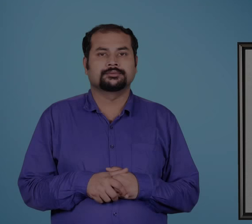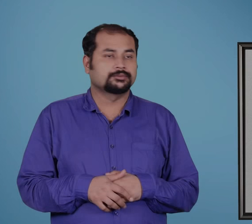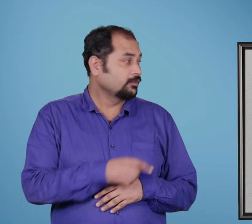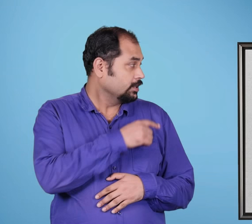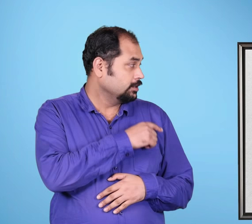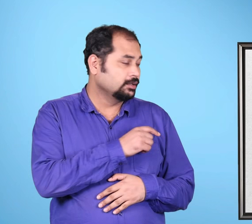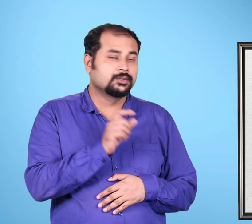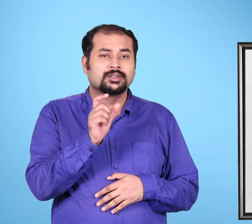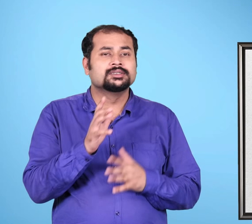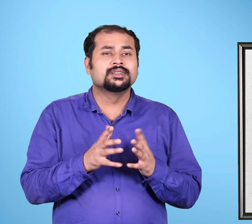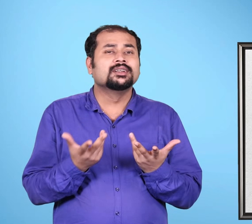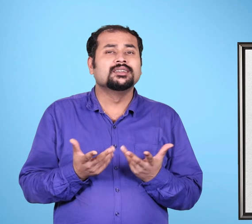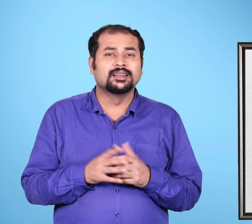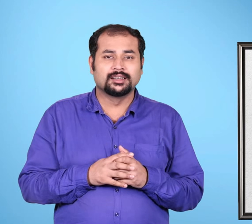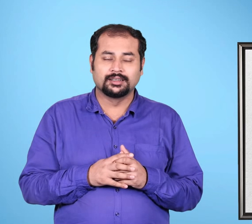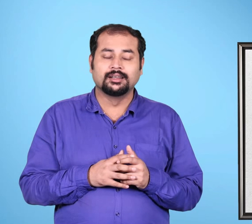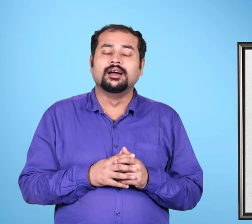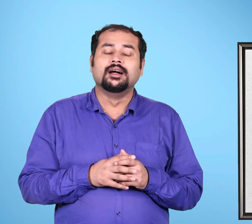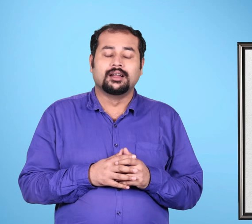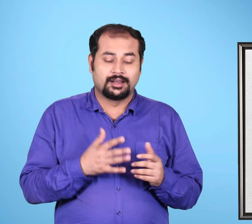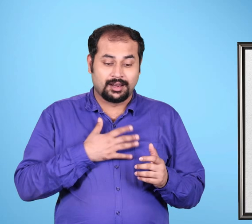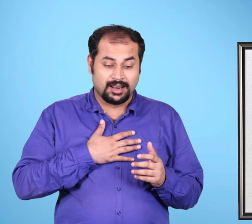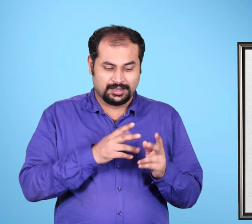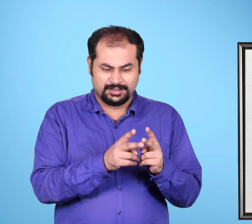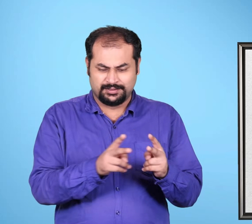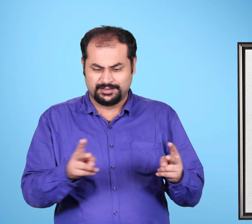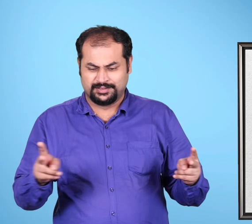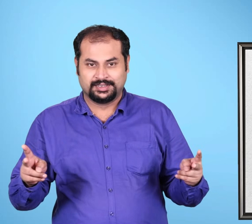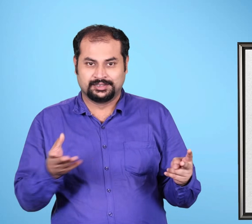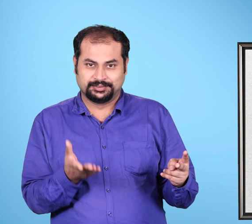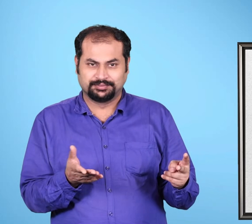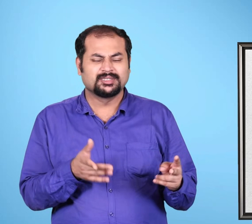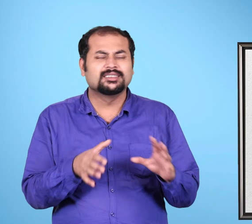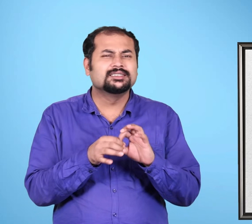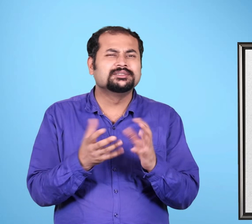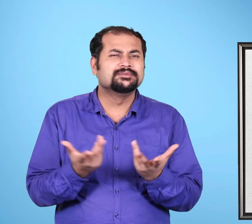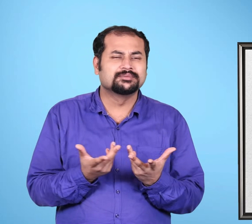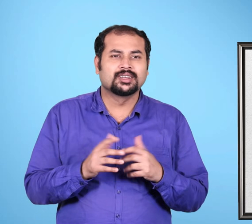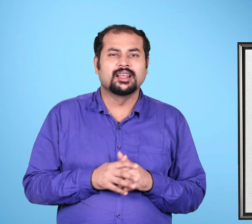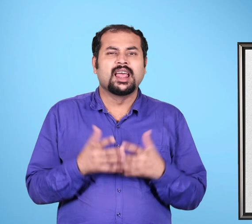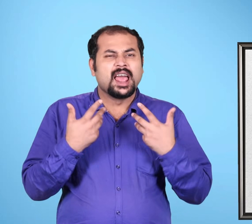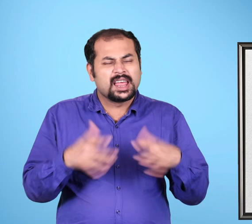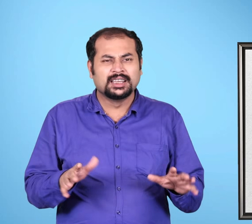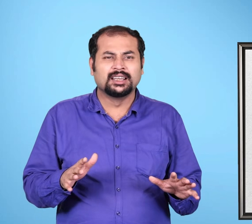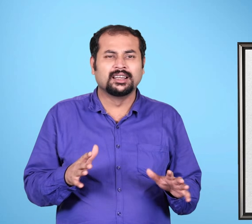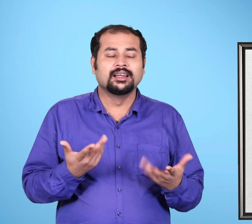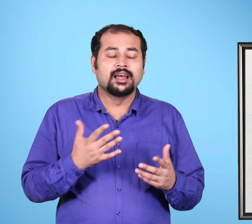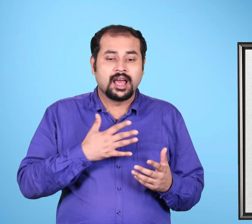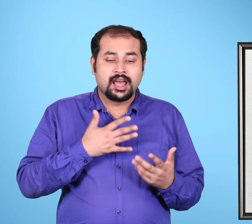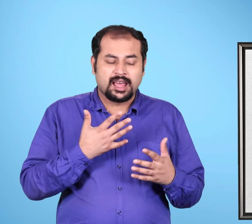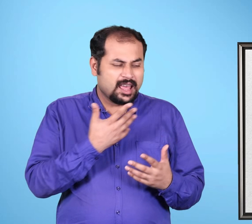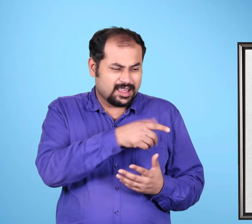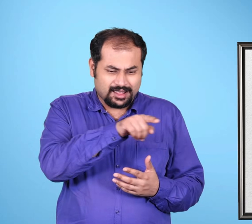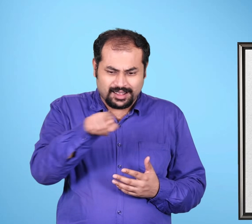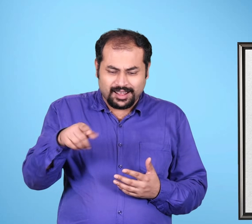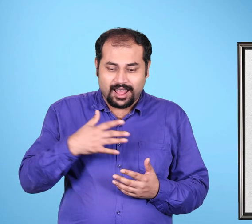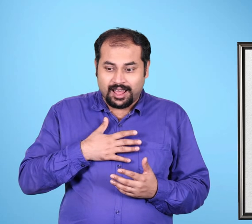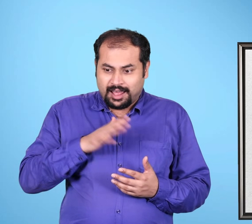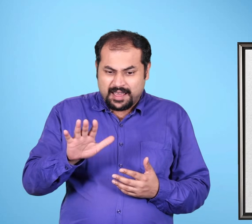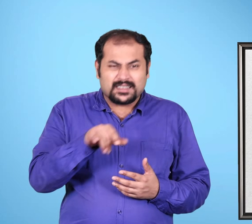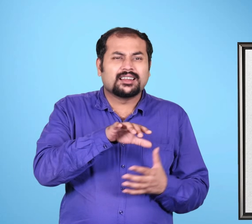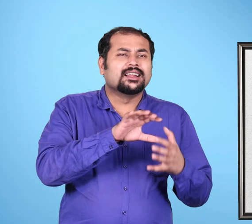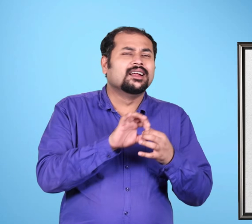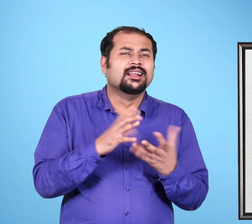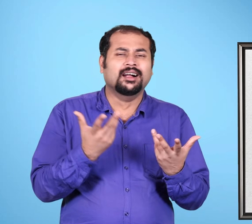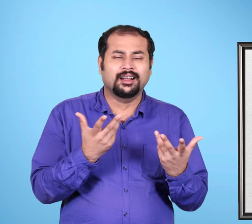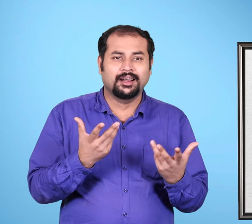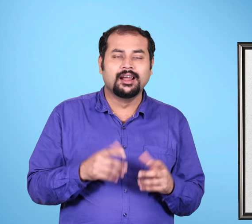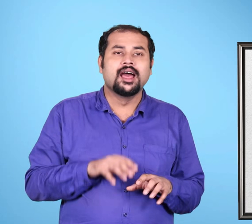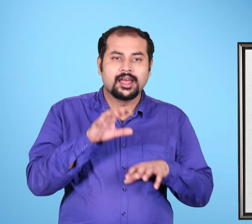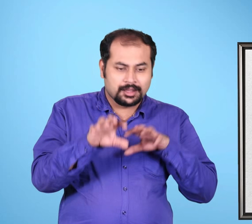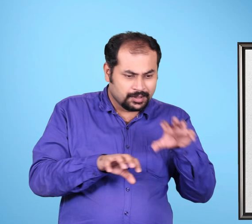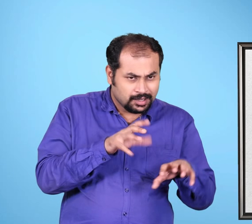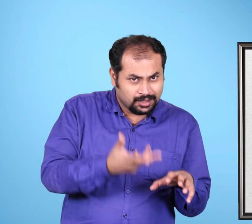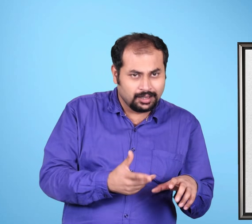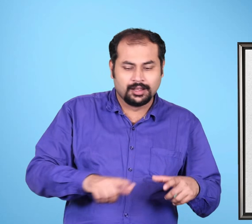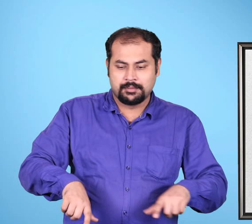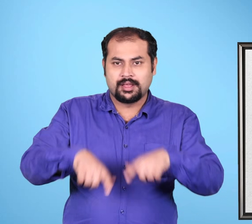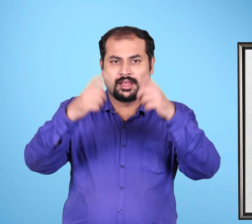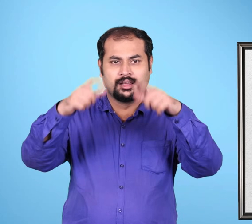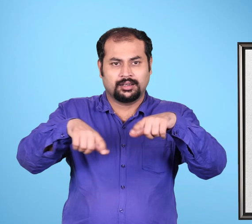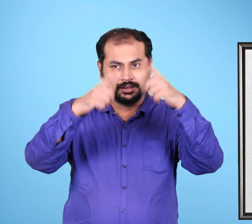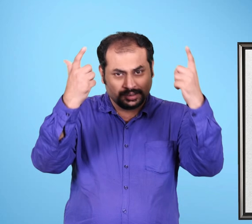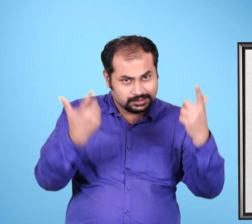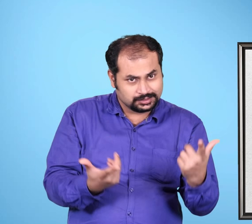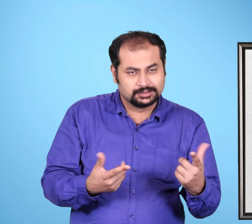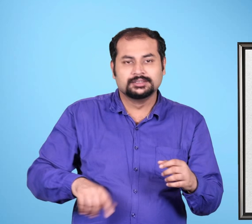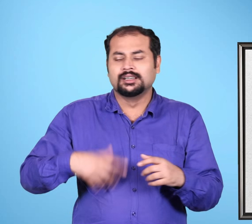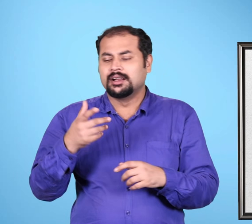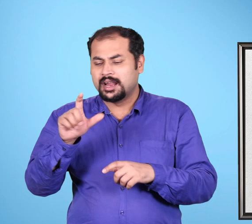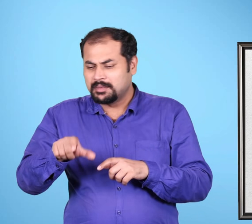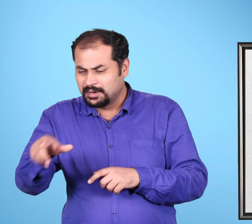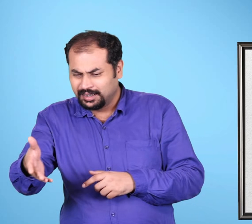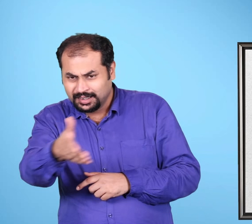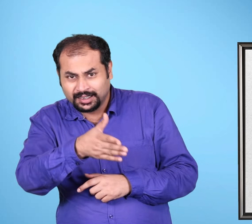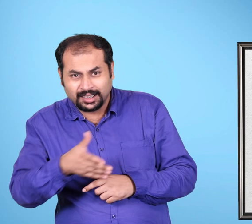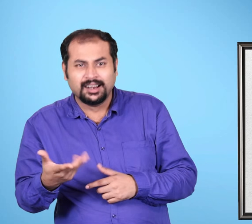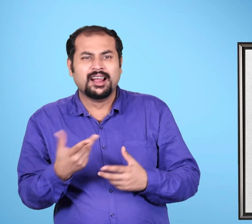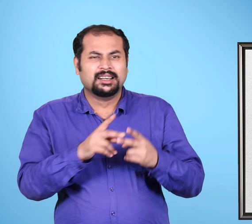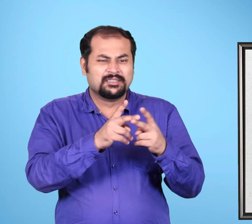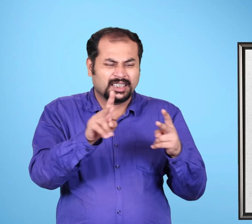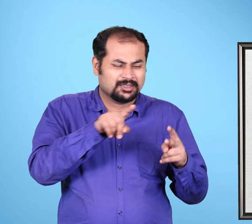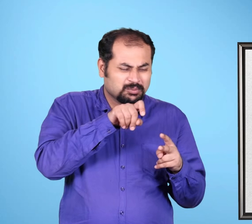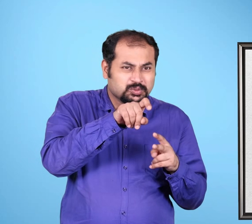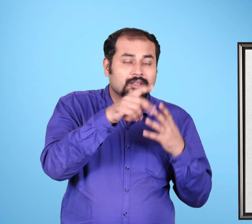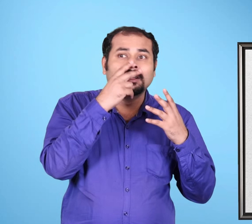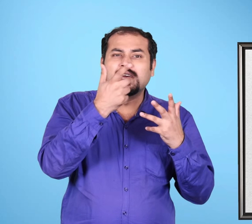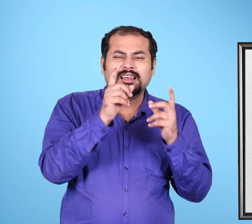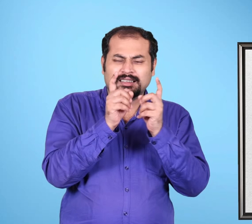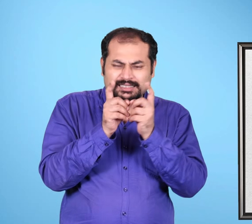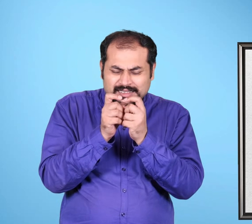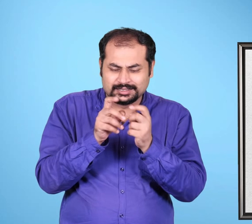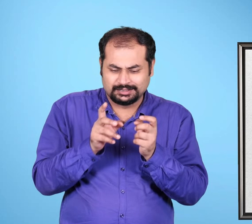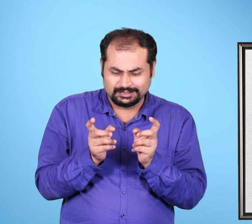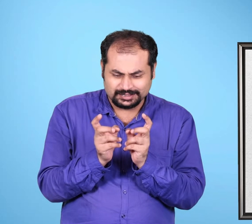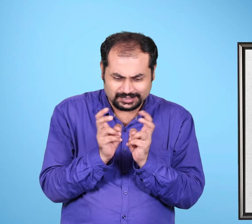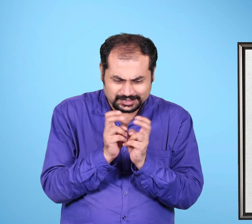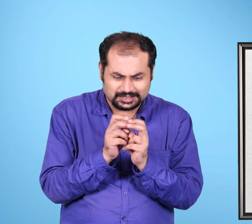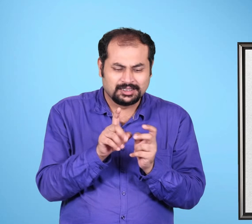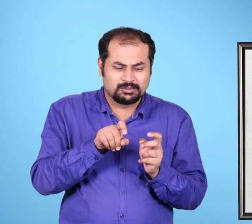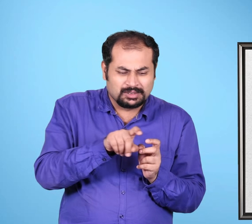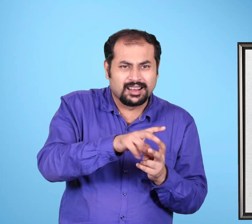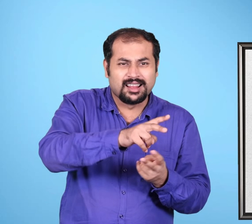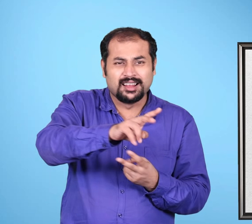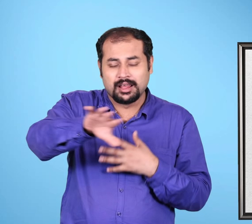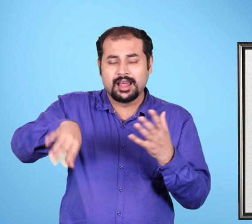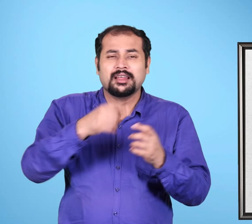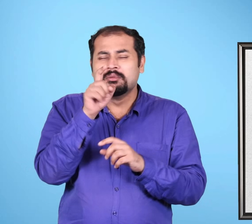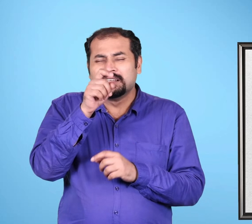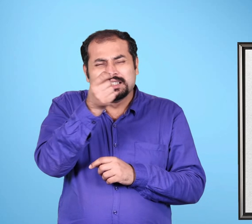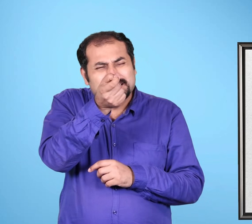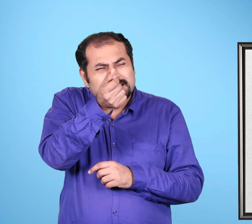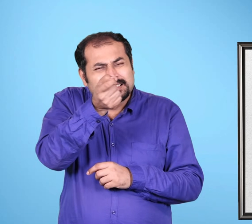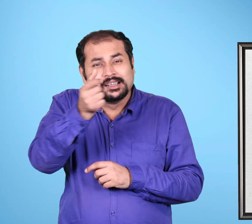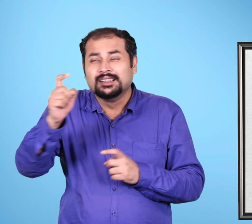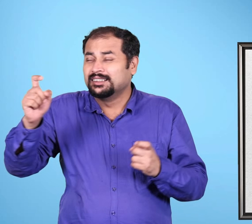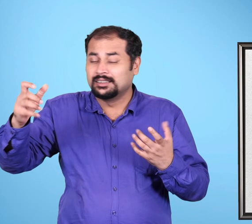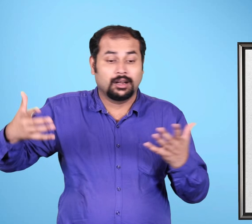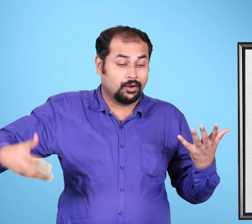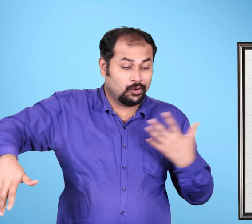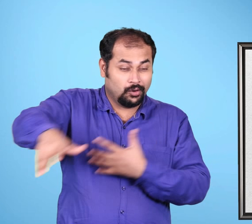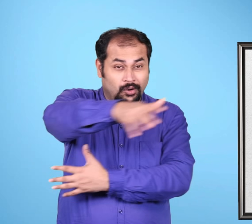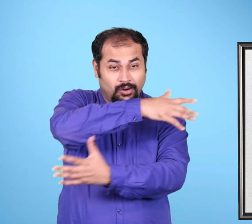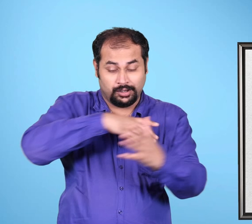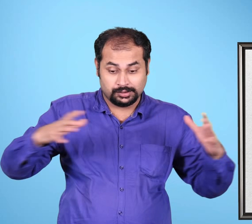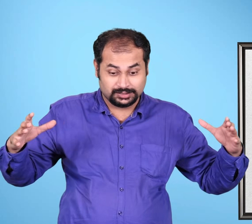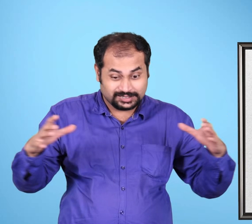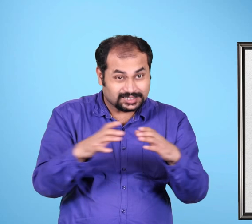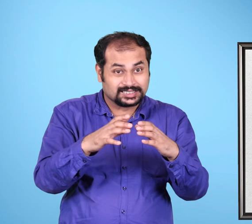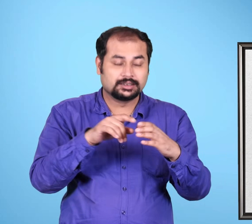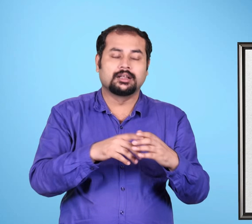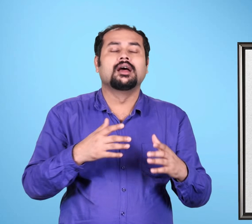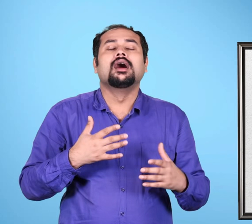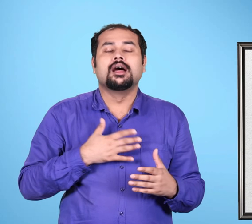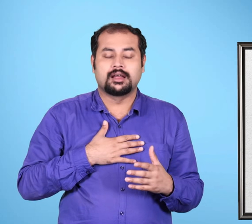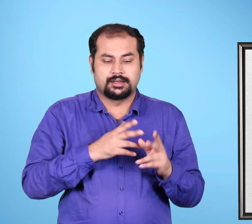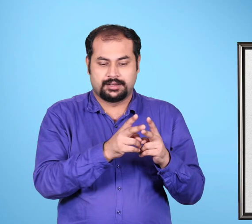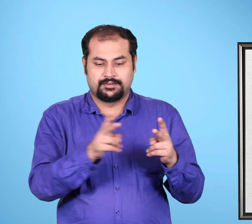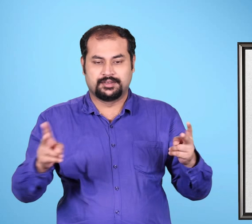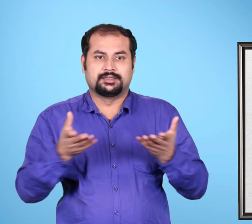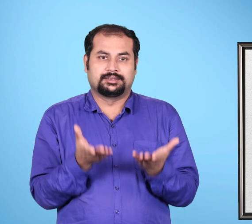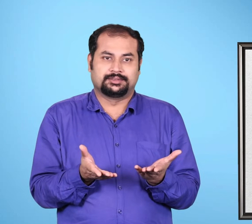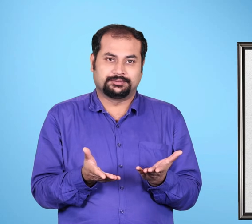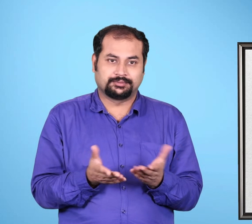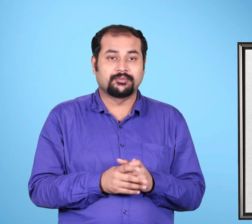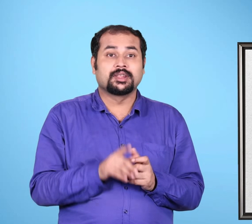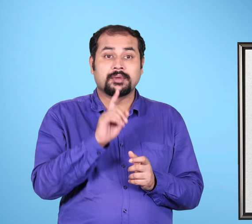Organism These signs refer to an organism. The word organism refers to living creatures, such as Animals, plants, insects, microbes, etc.